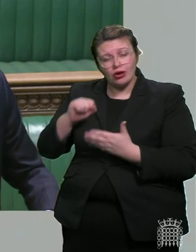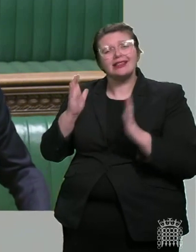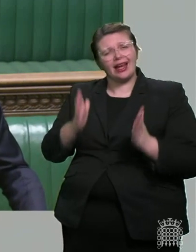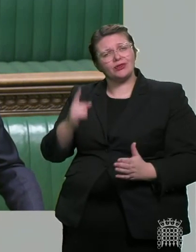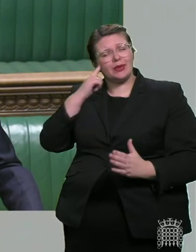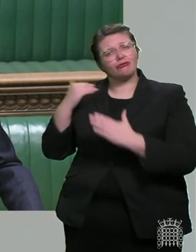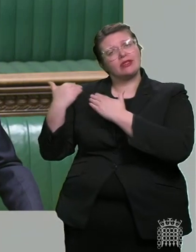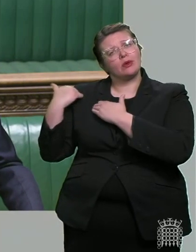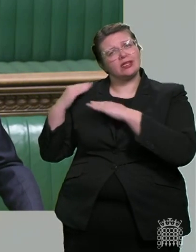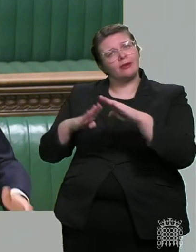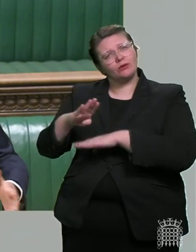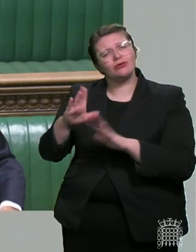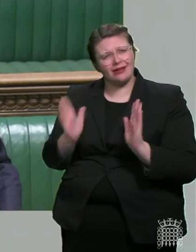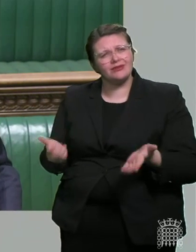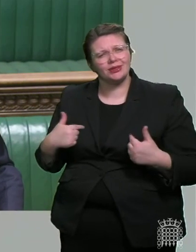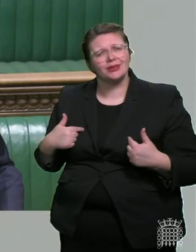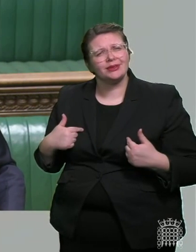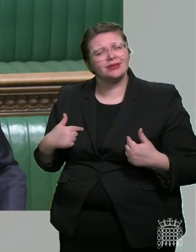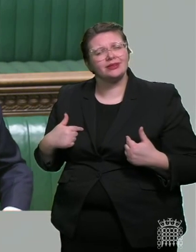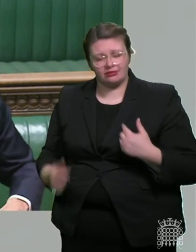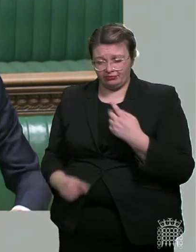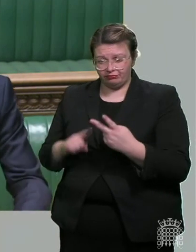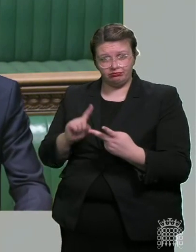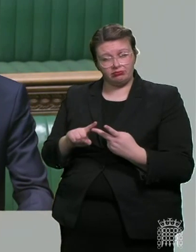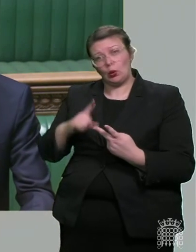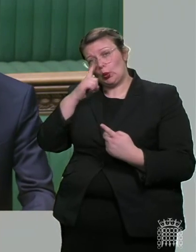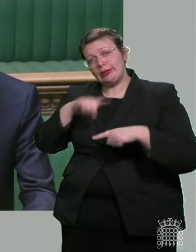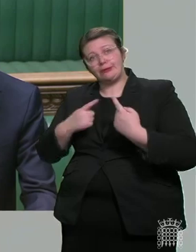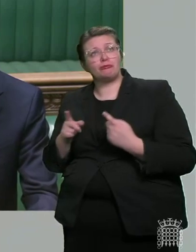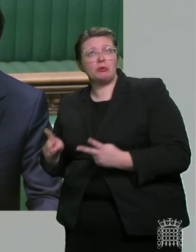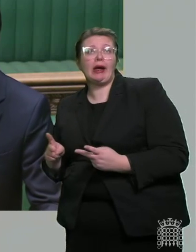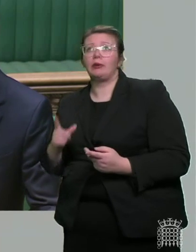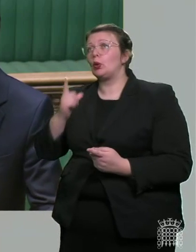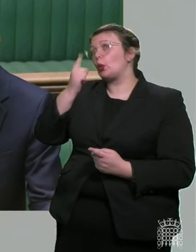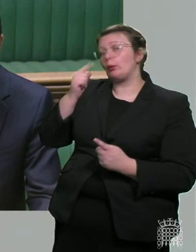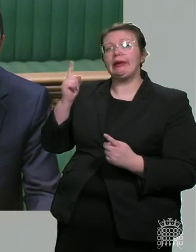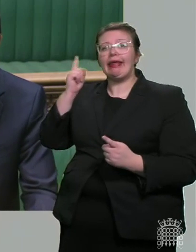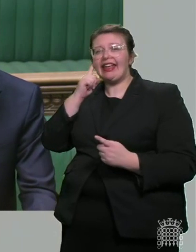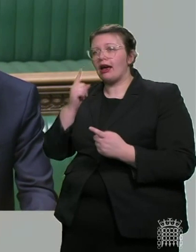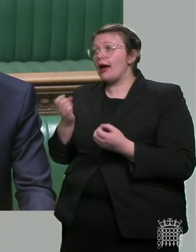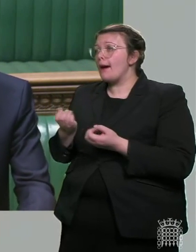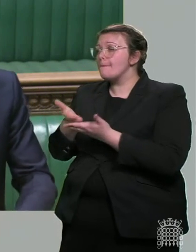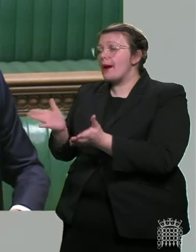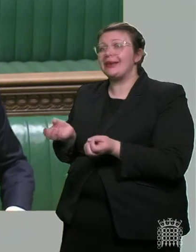Another alternative would be to try and find all the savings we need from public spending.